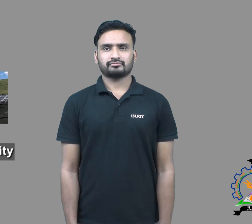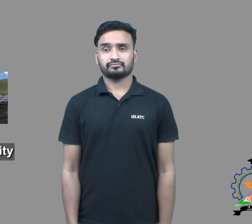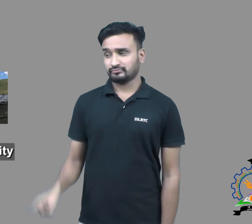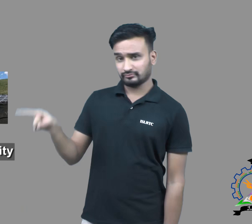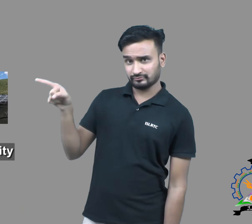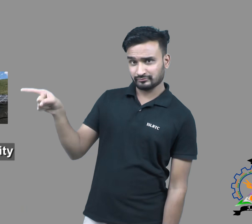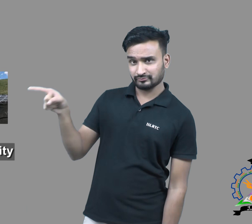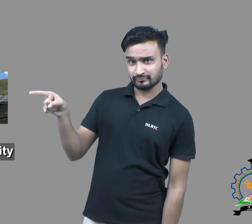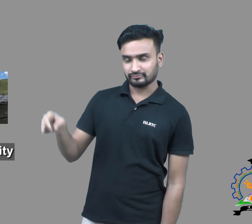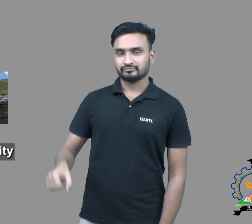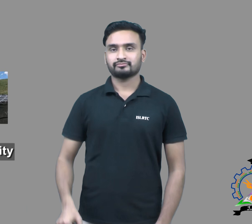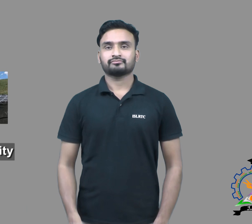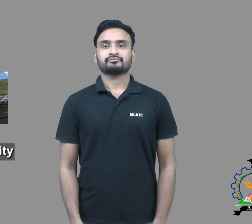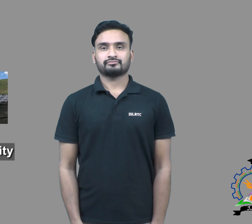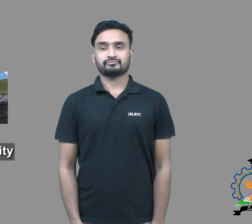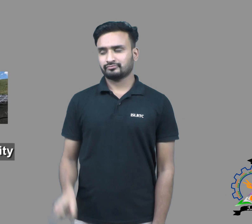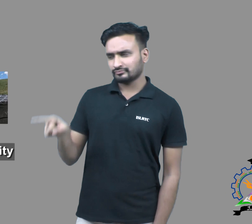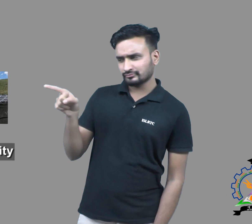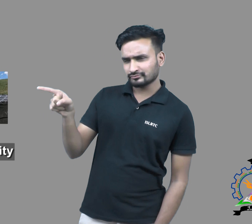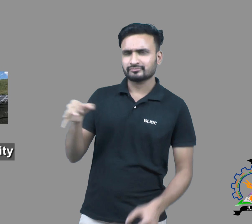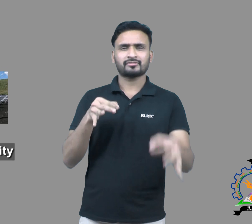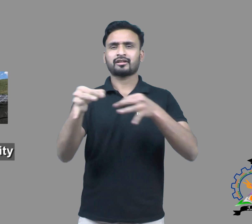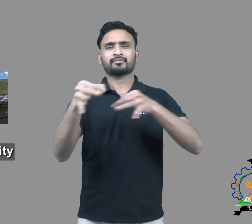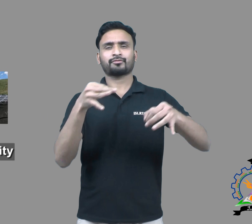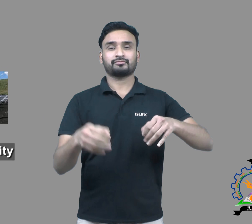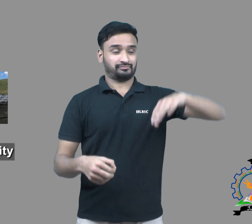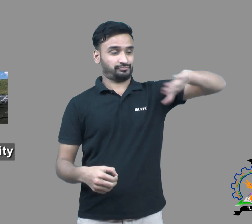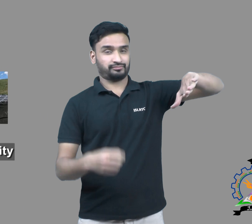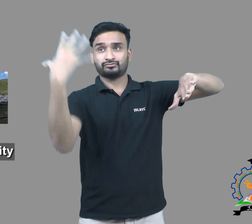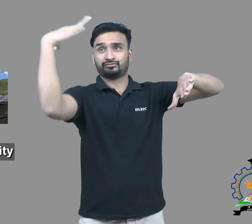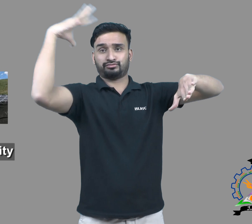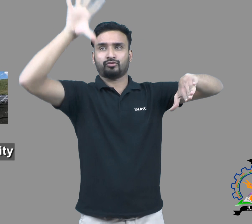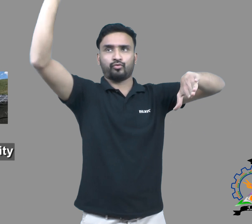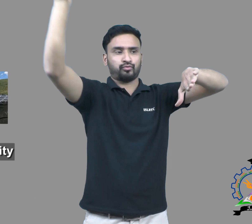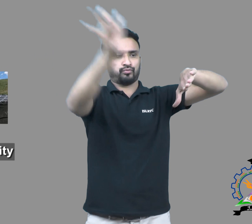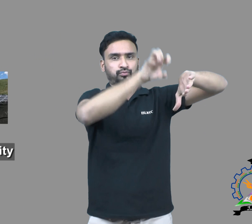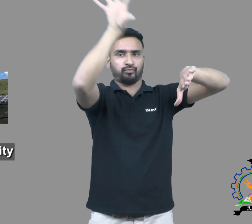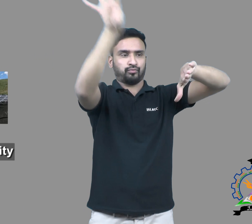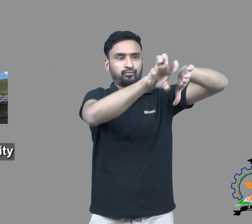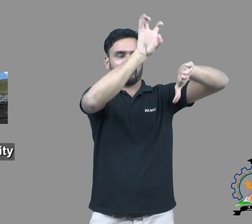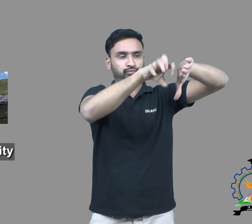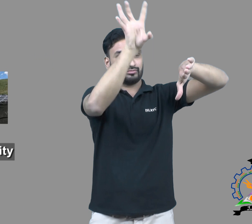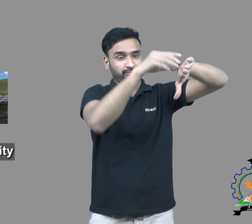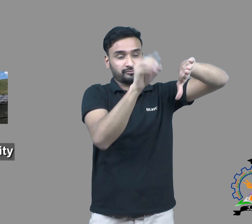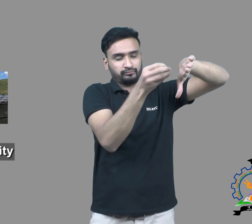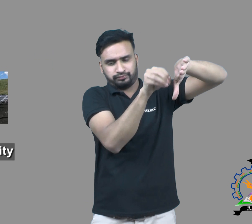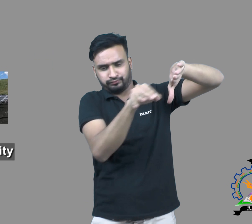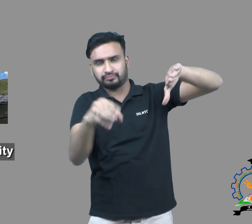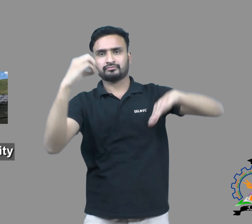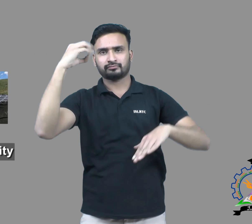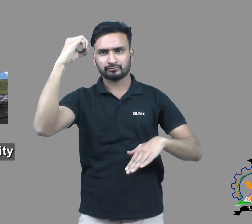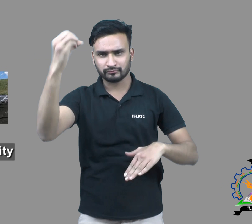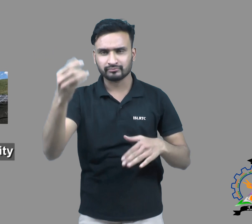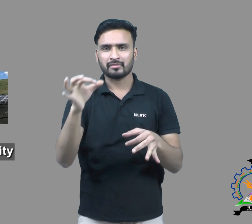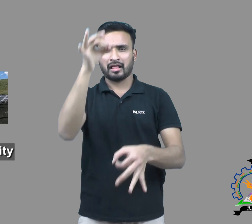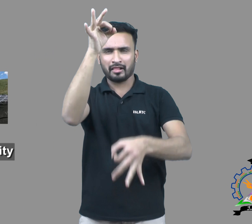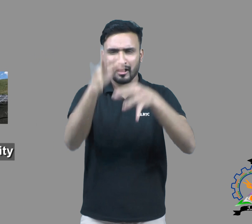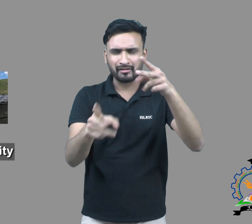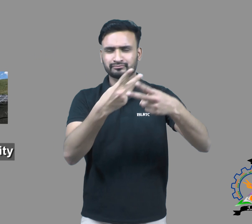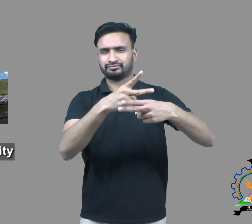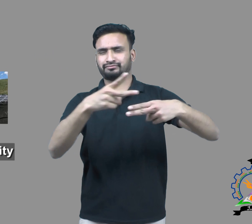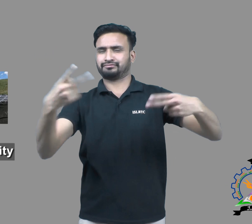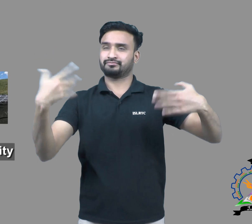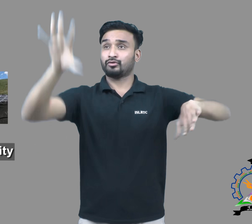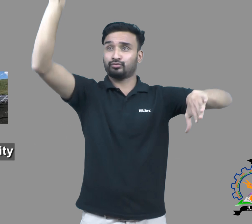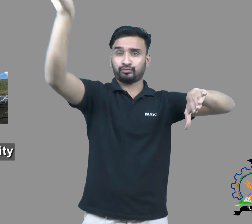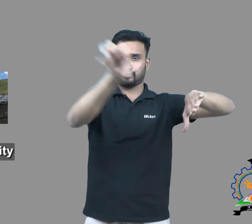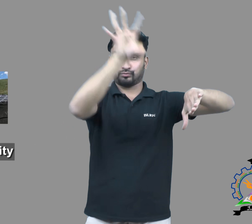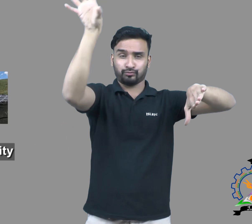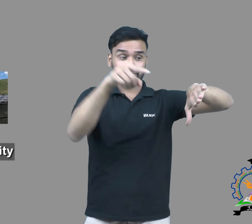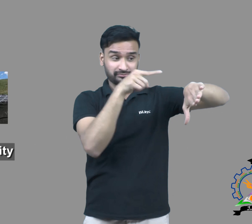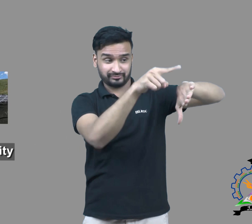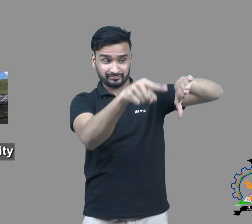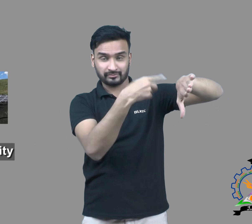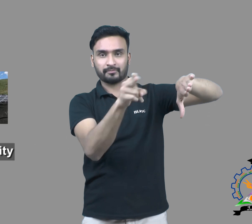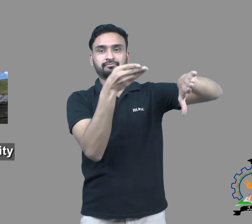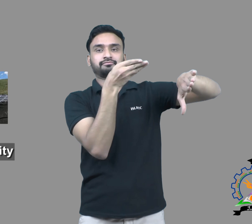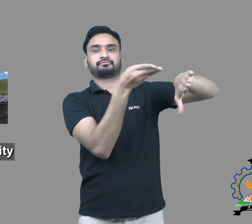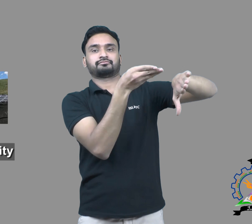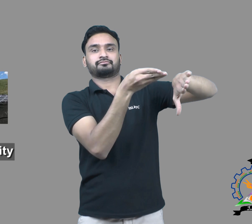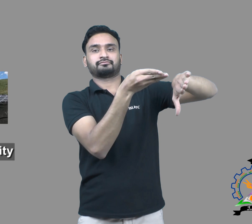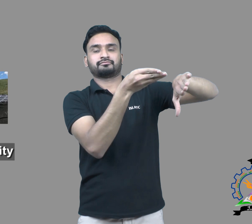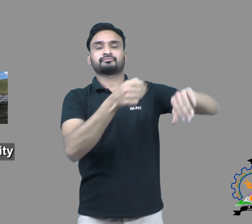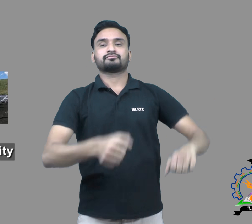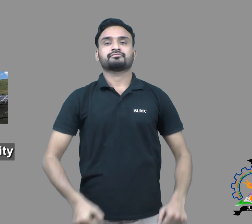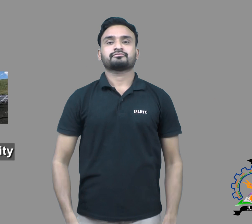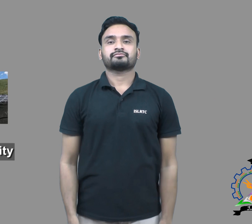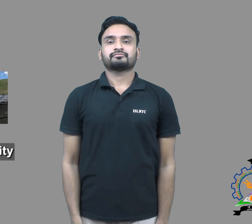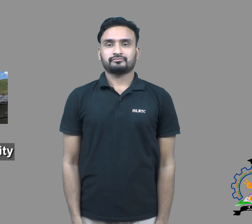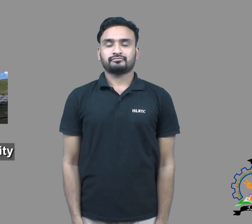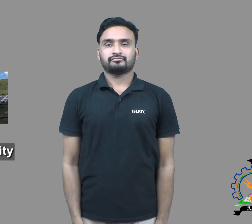Thermo Electricity